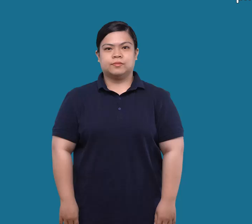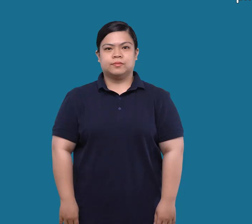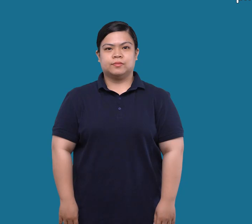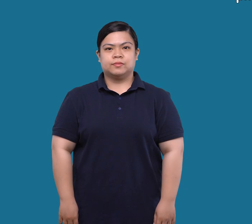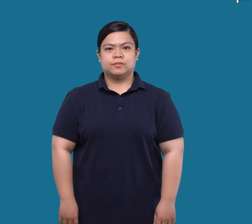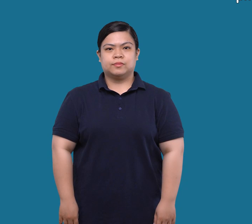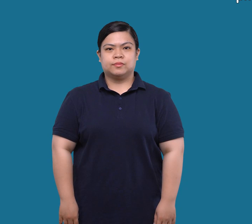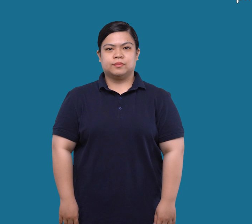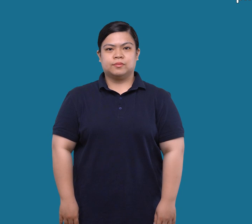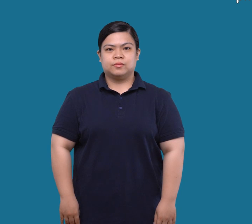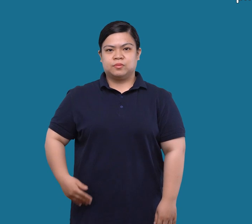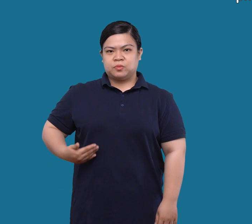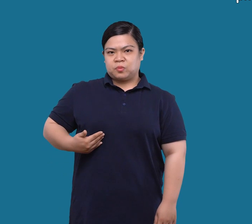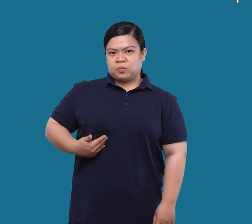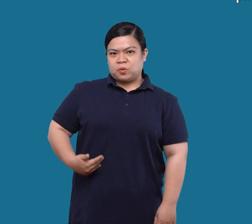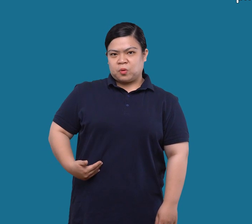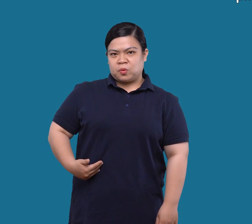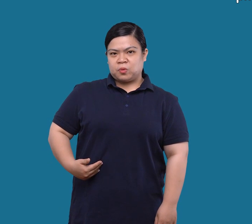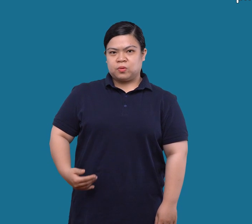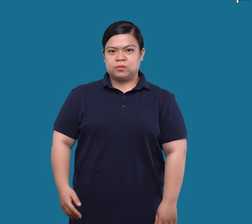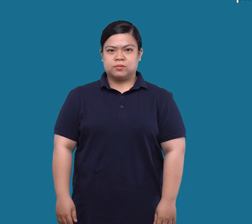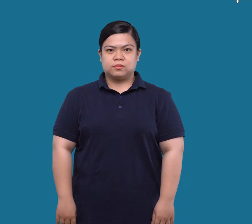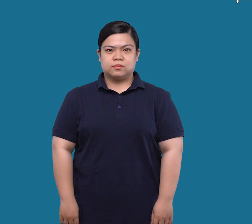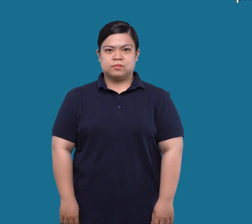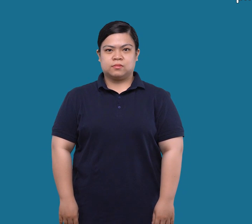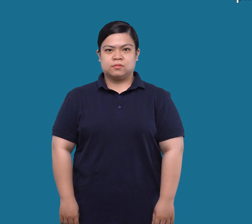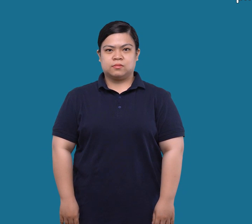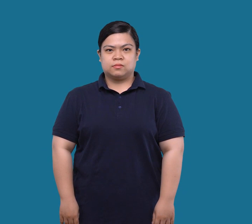phẫu thuật bụng